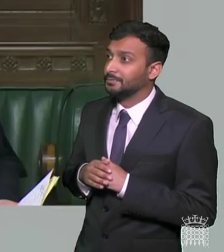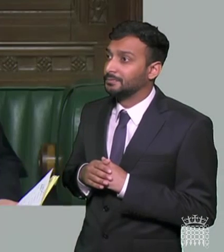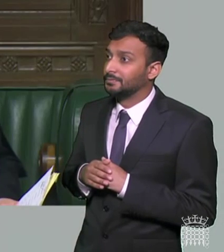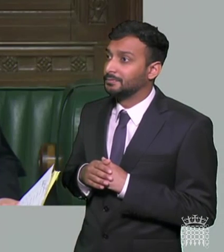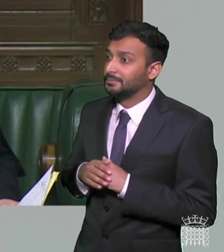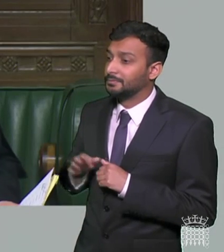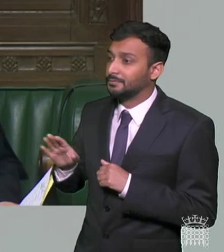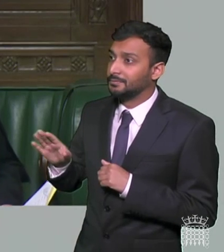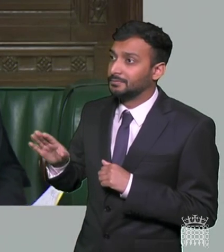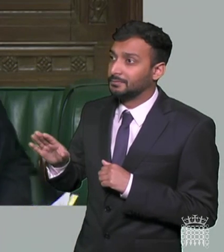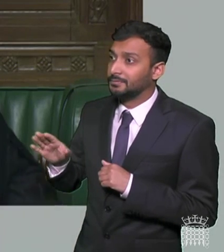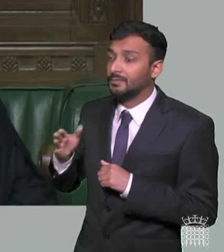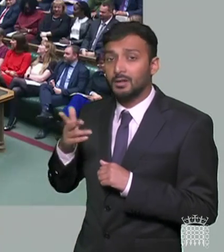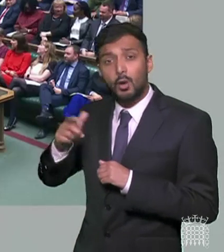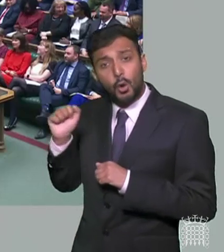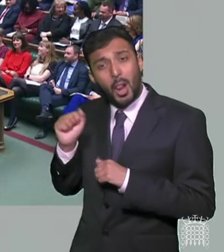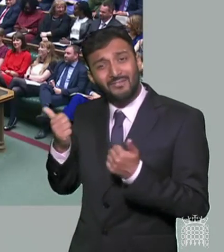They are not continuing; it is not your debate.